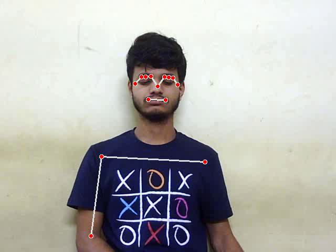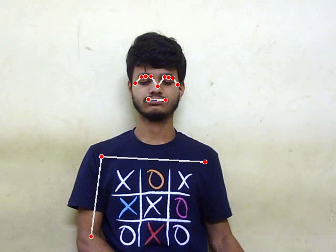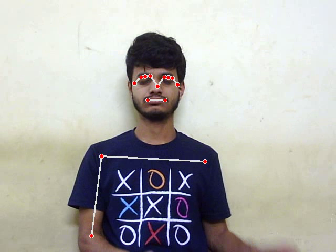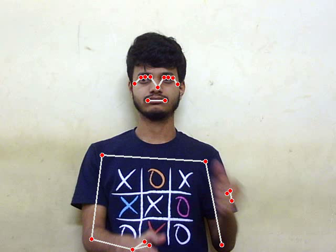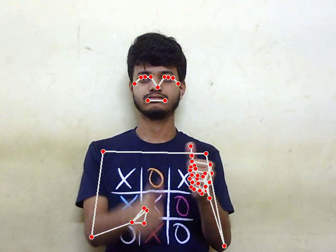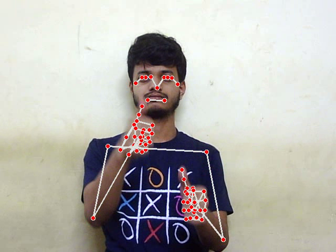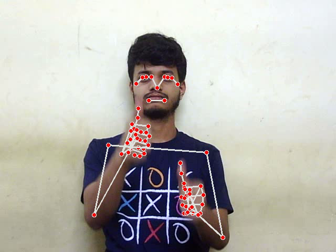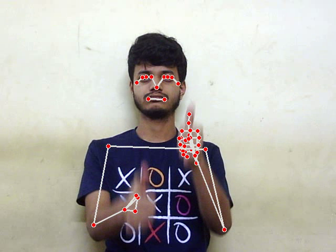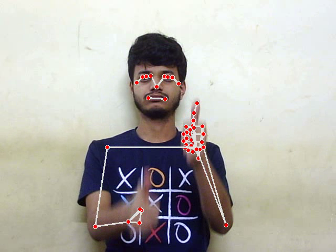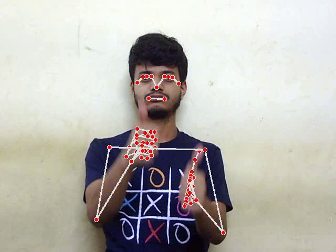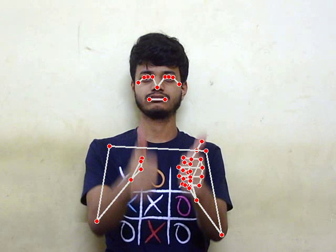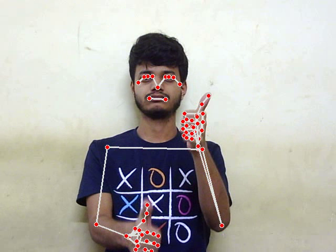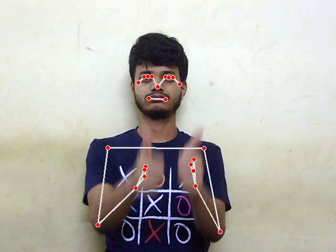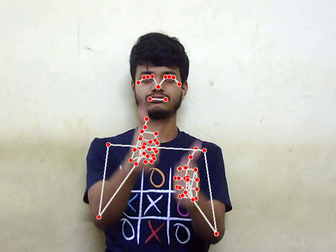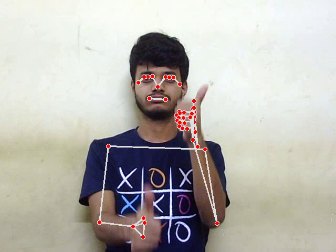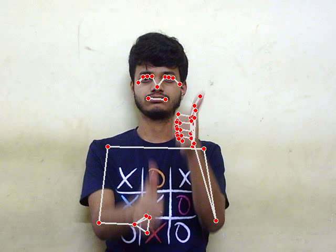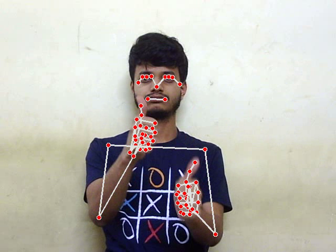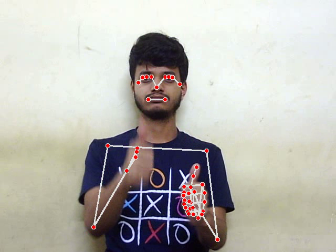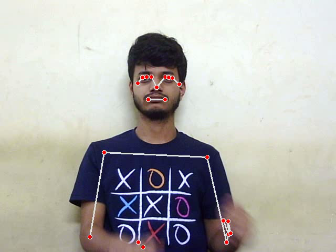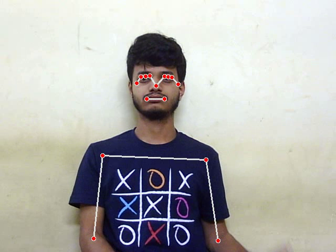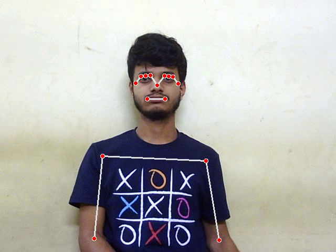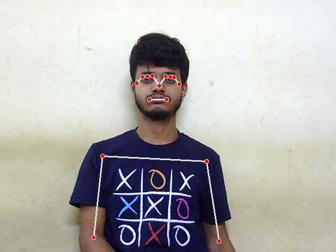which